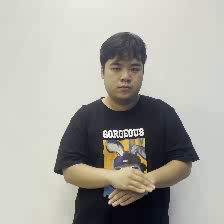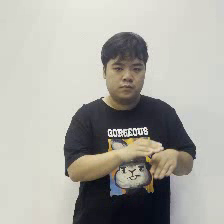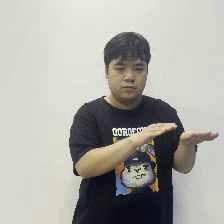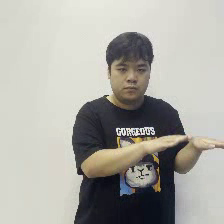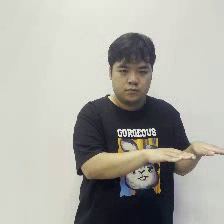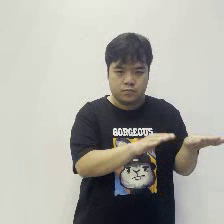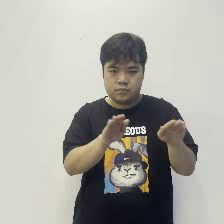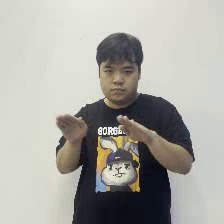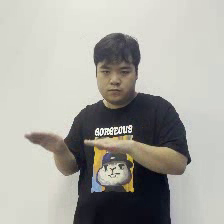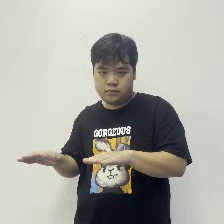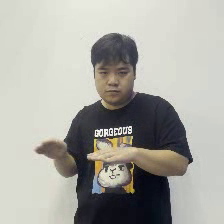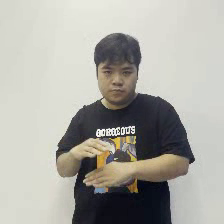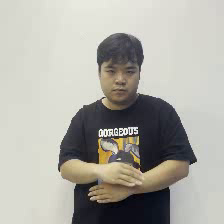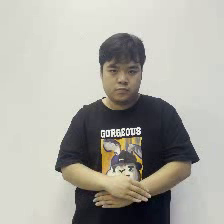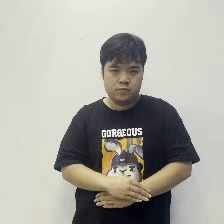Chậm lại